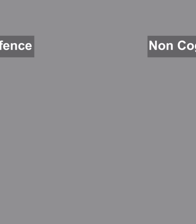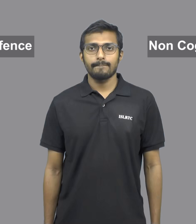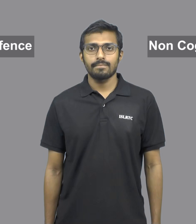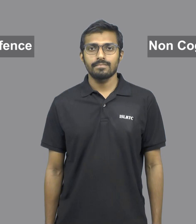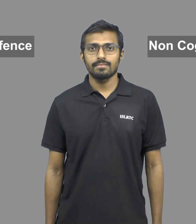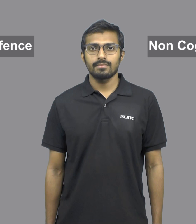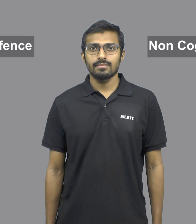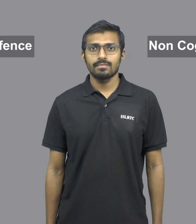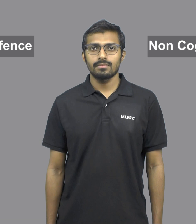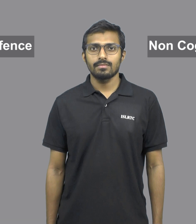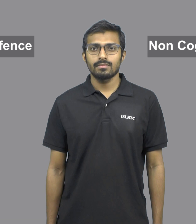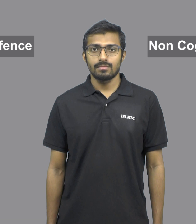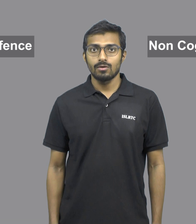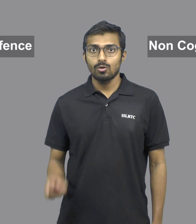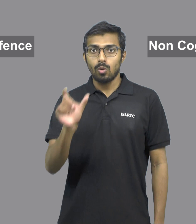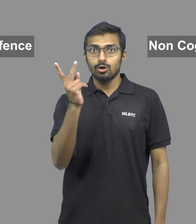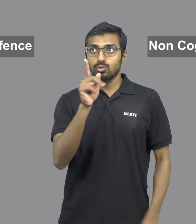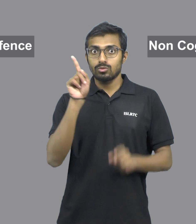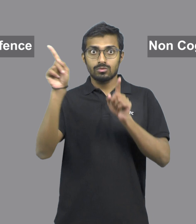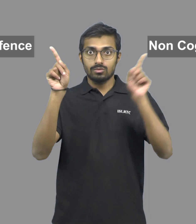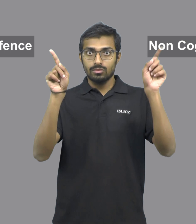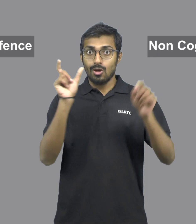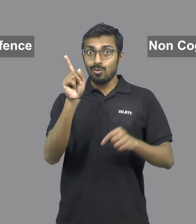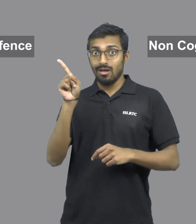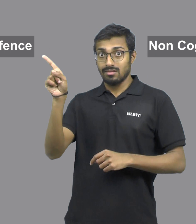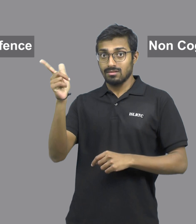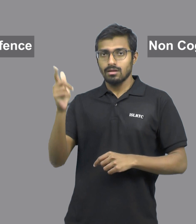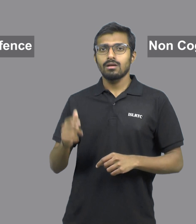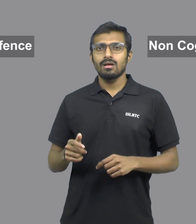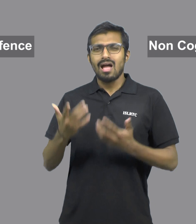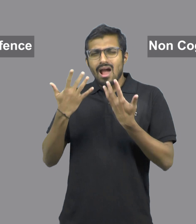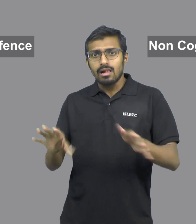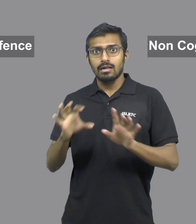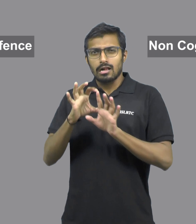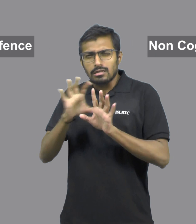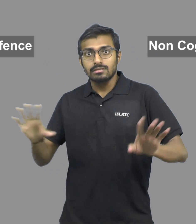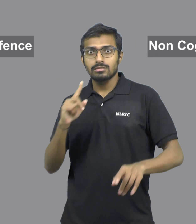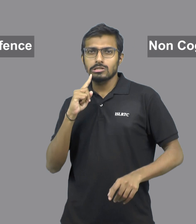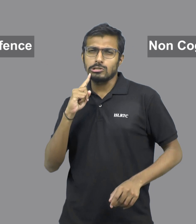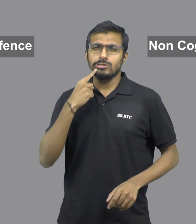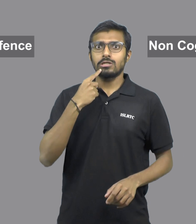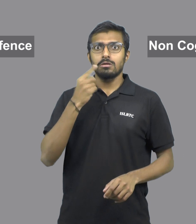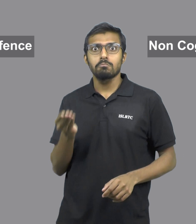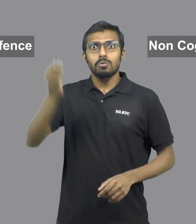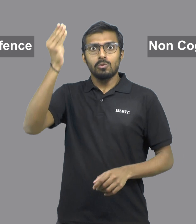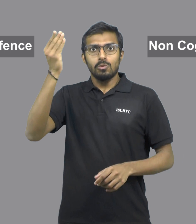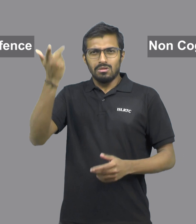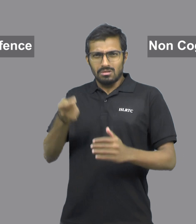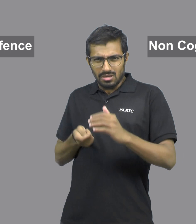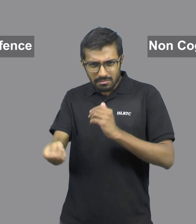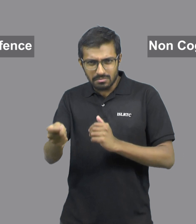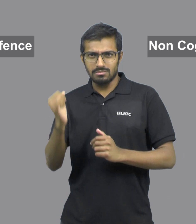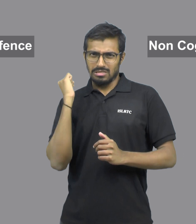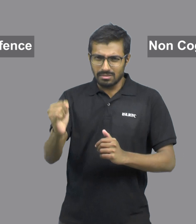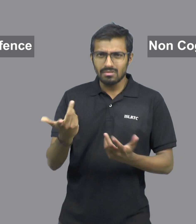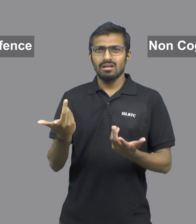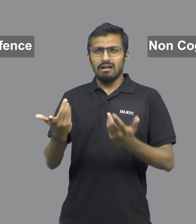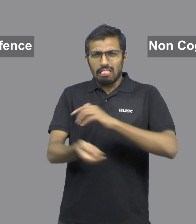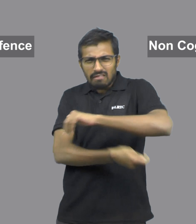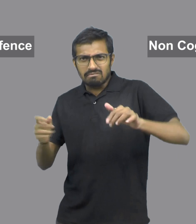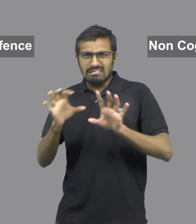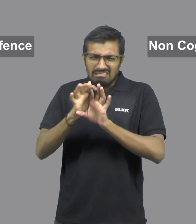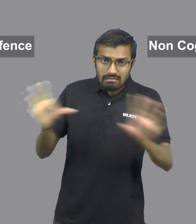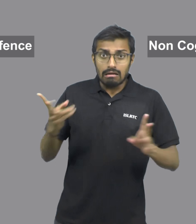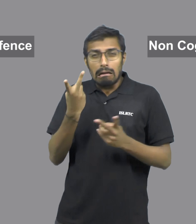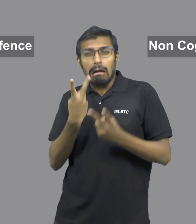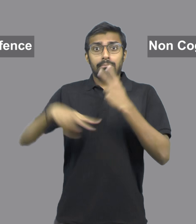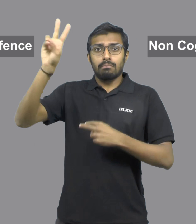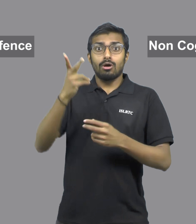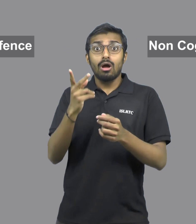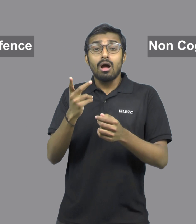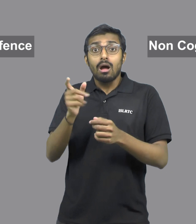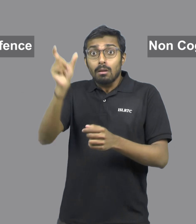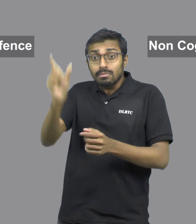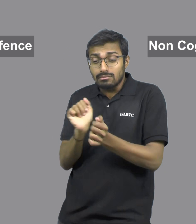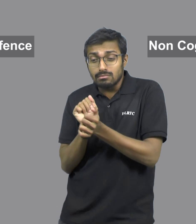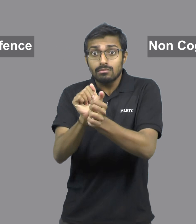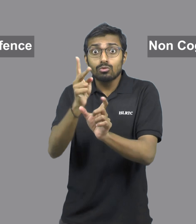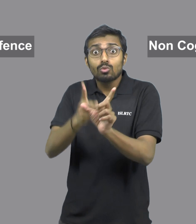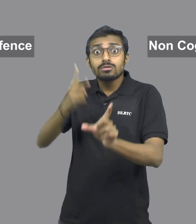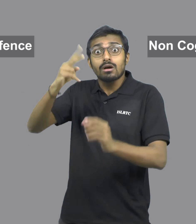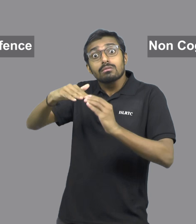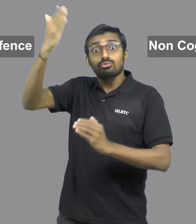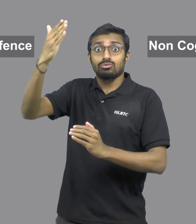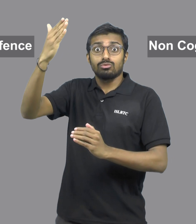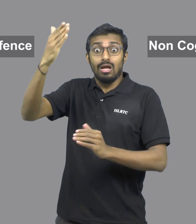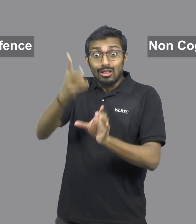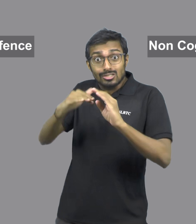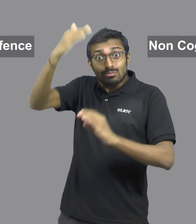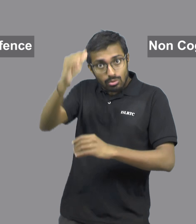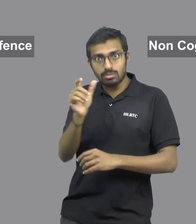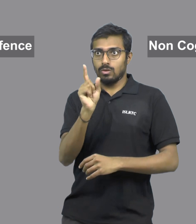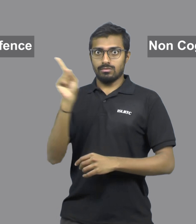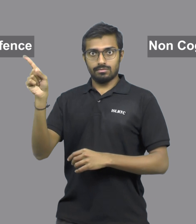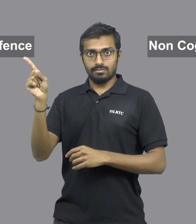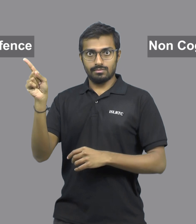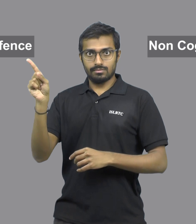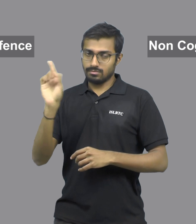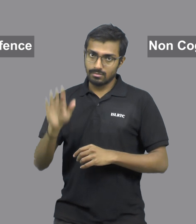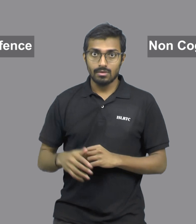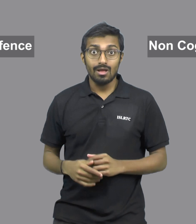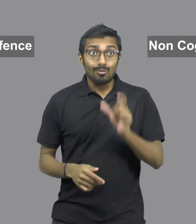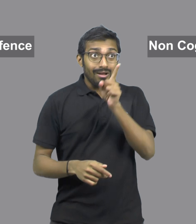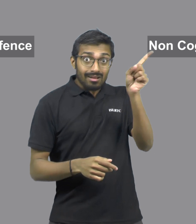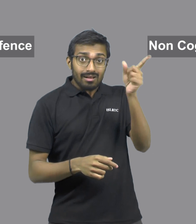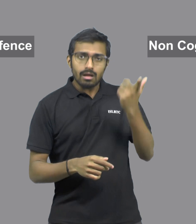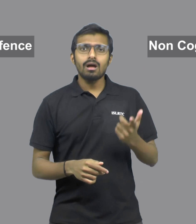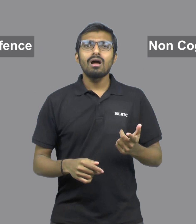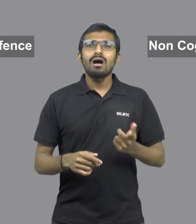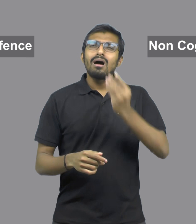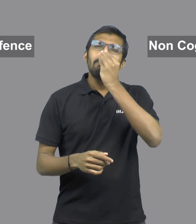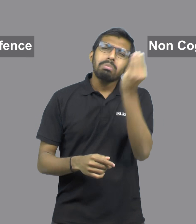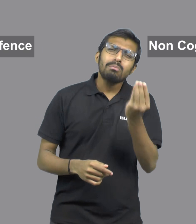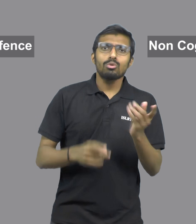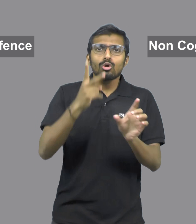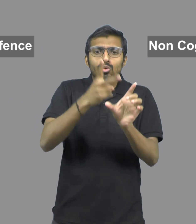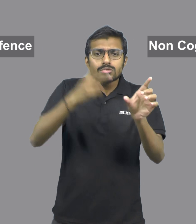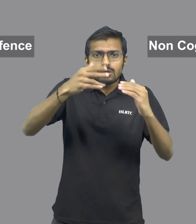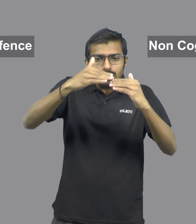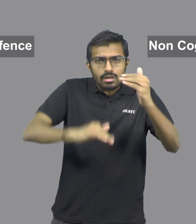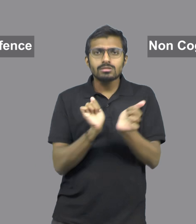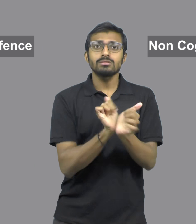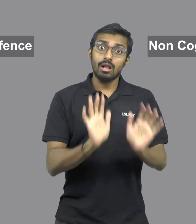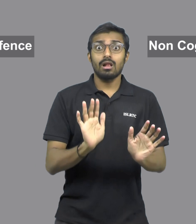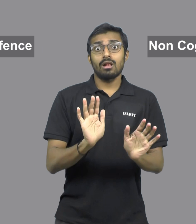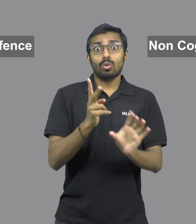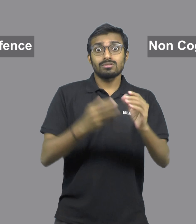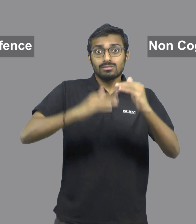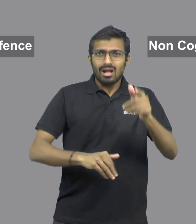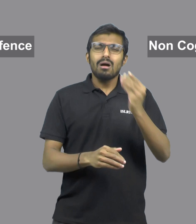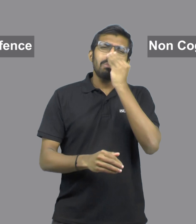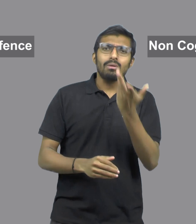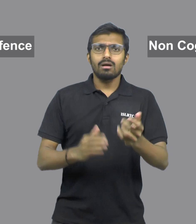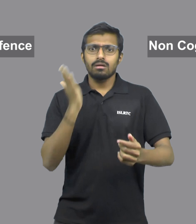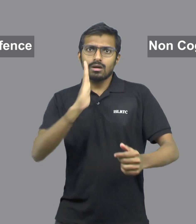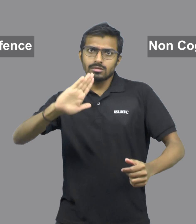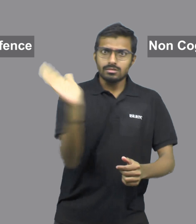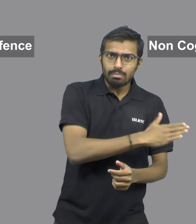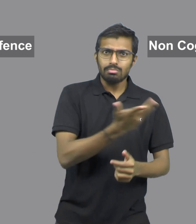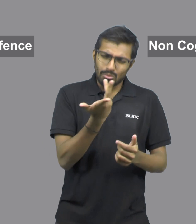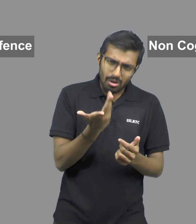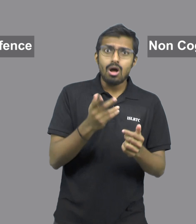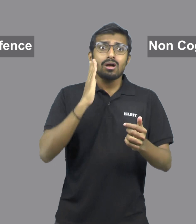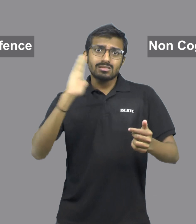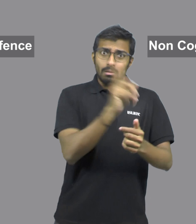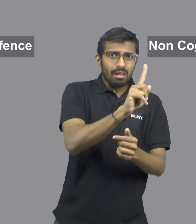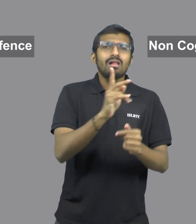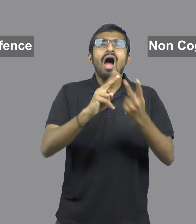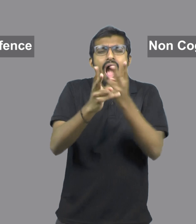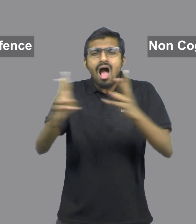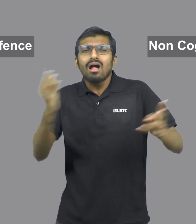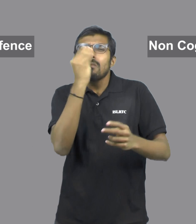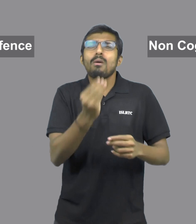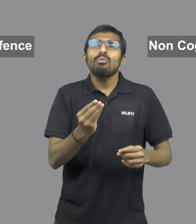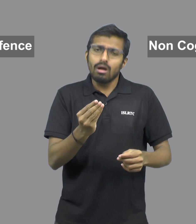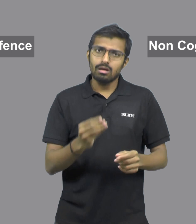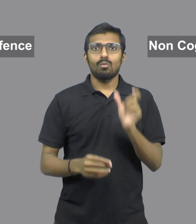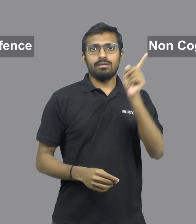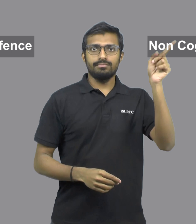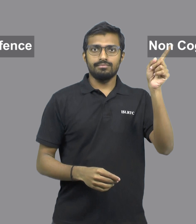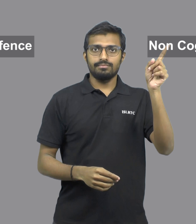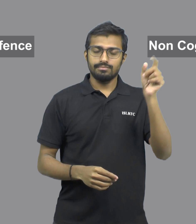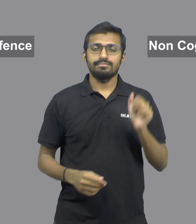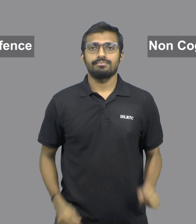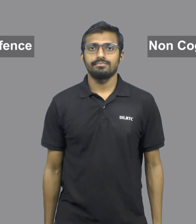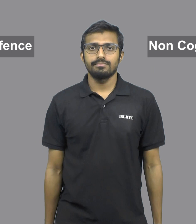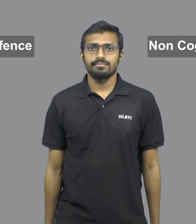Cognizable offence Non Cognizable offence